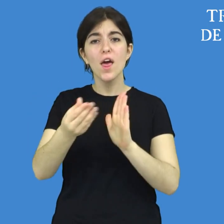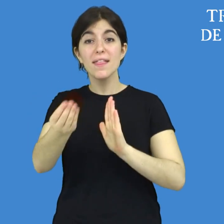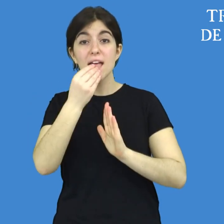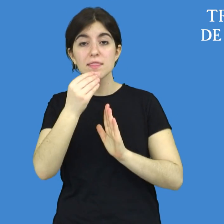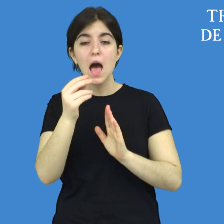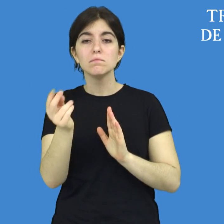comer